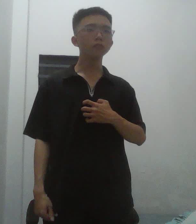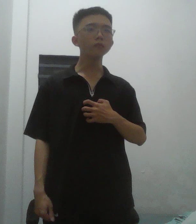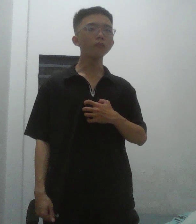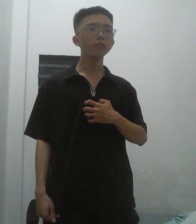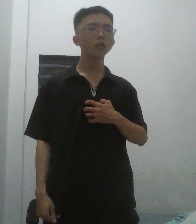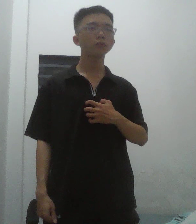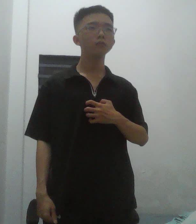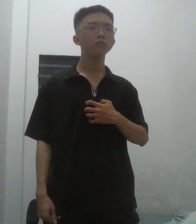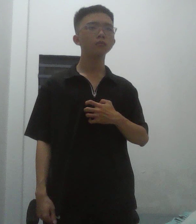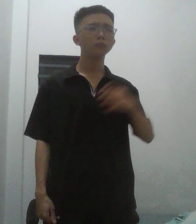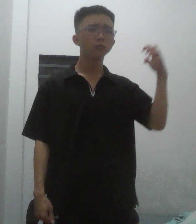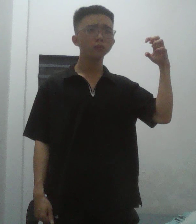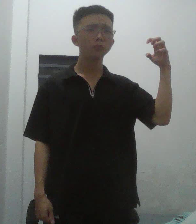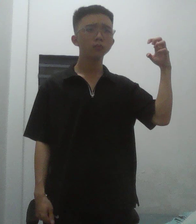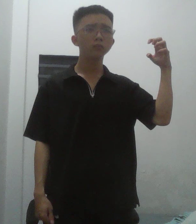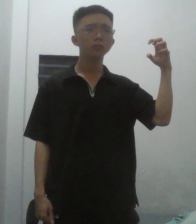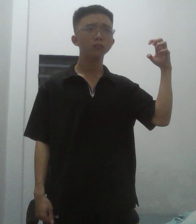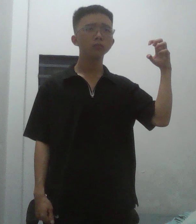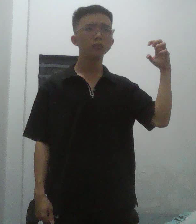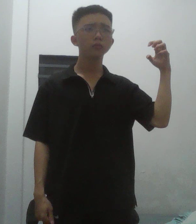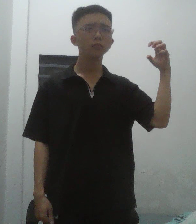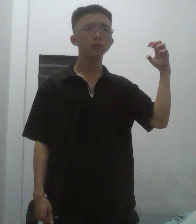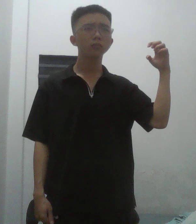tuc gian